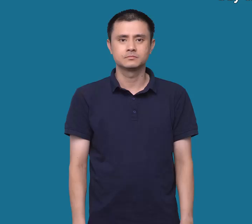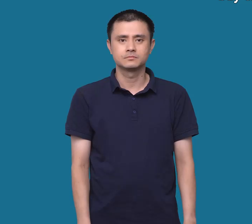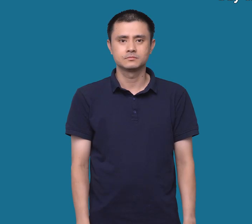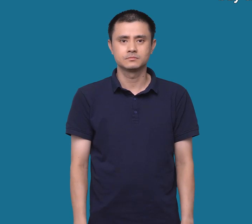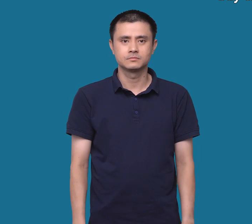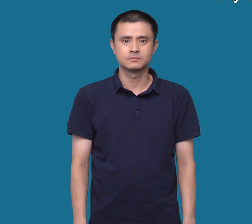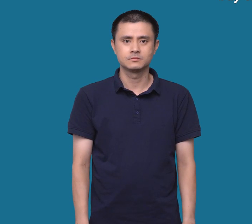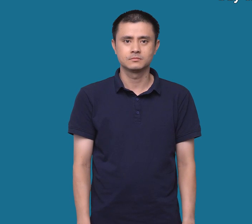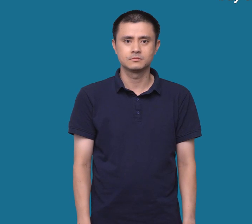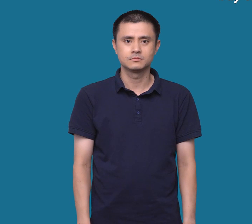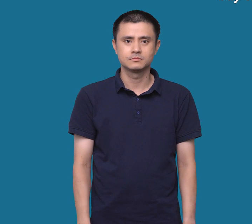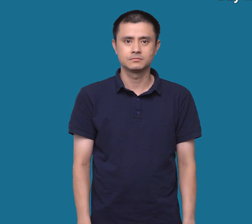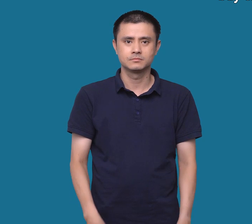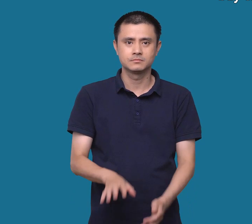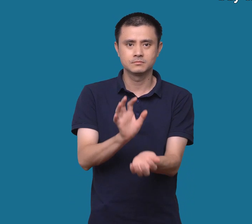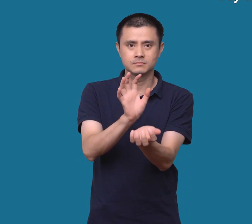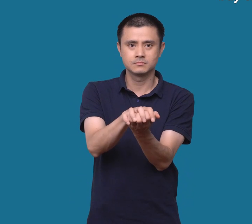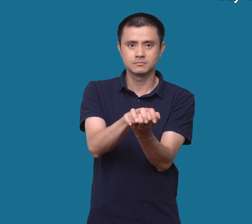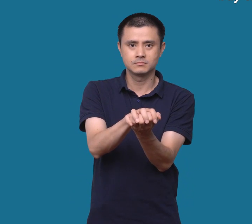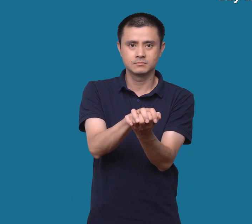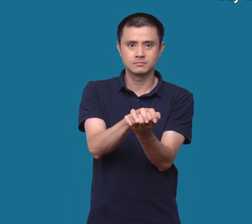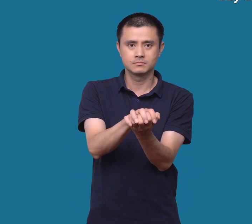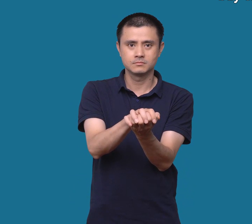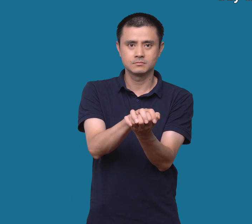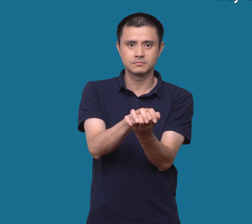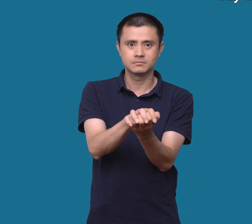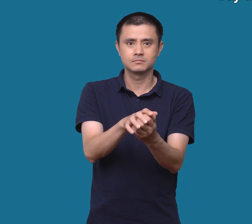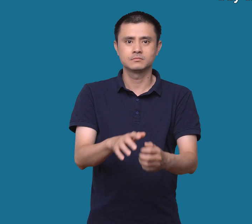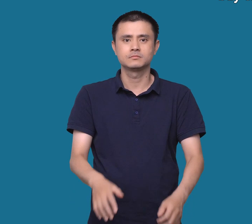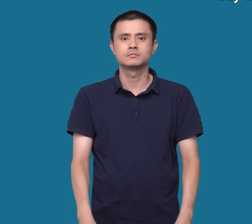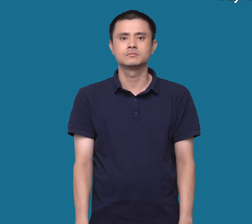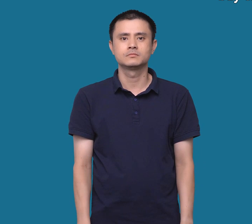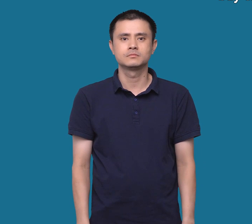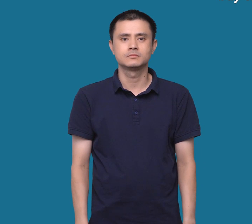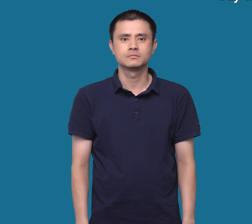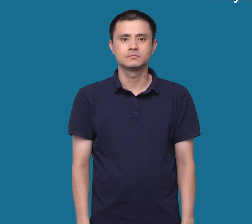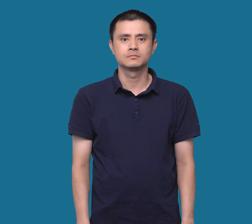bẫy chuột (dụng cụ)